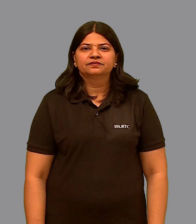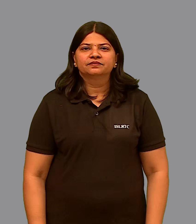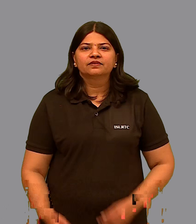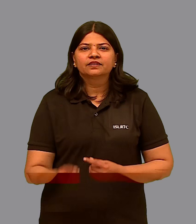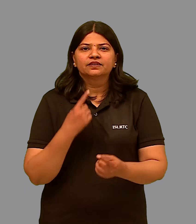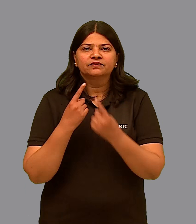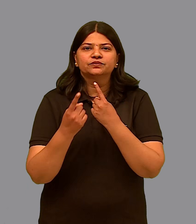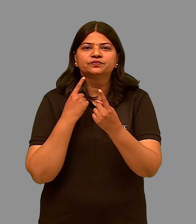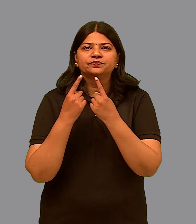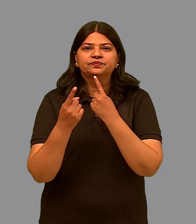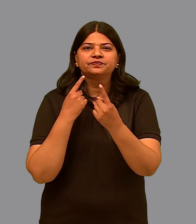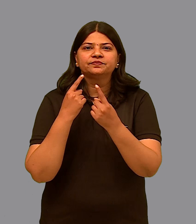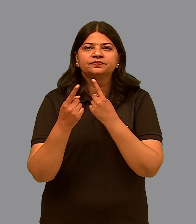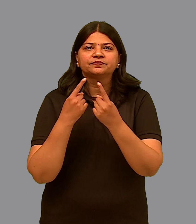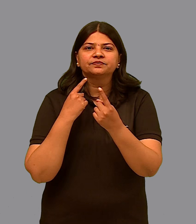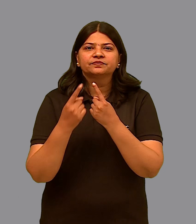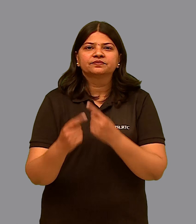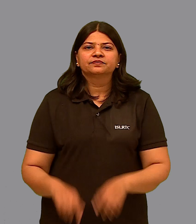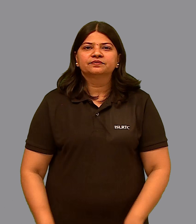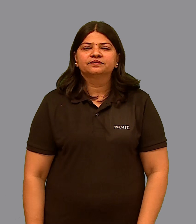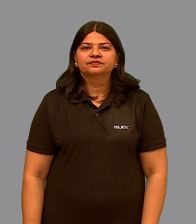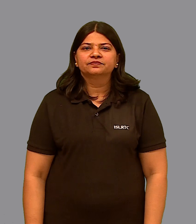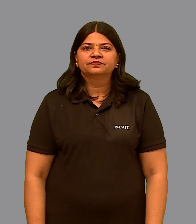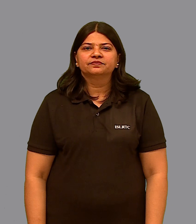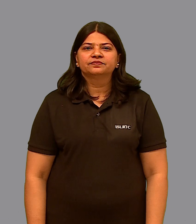Interview